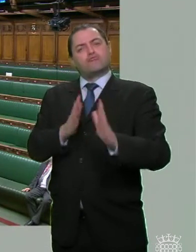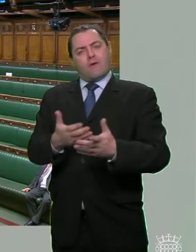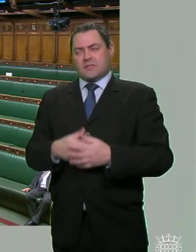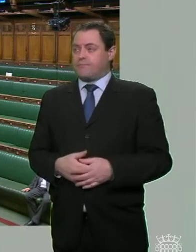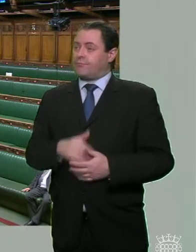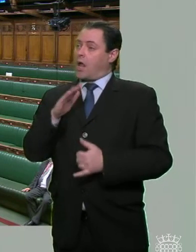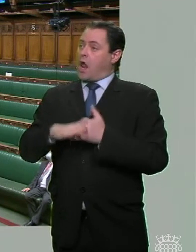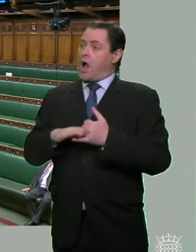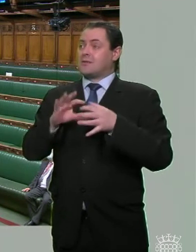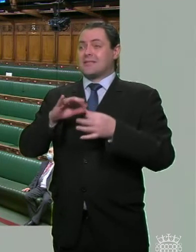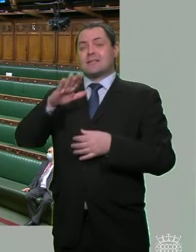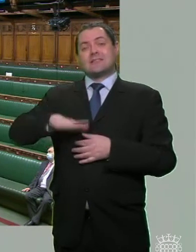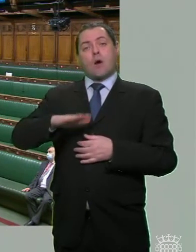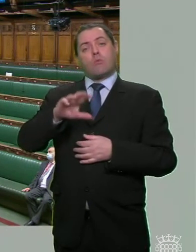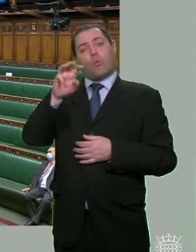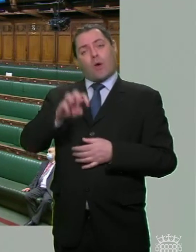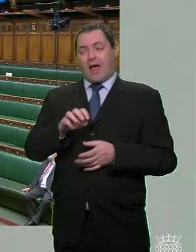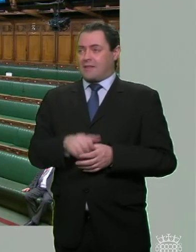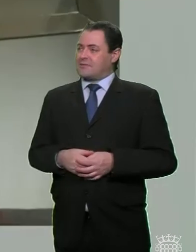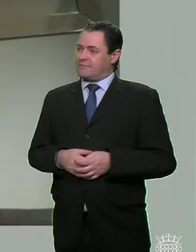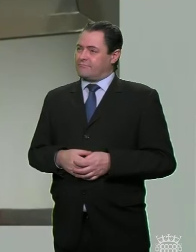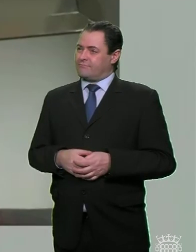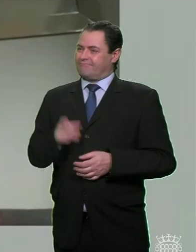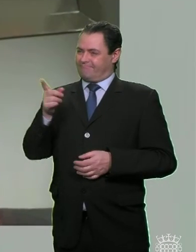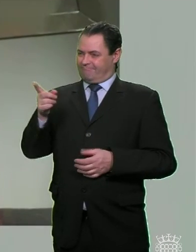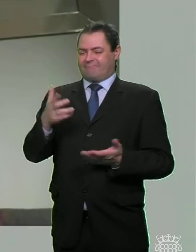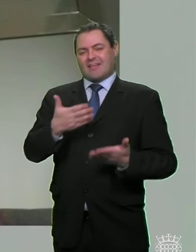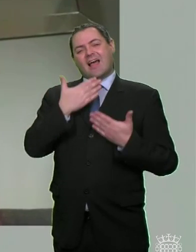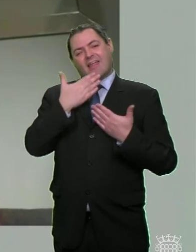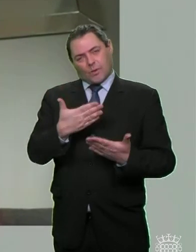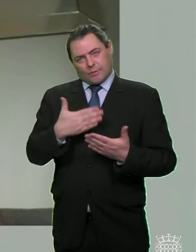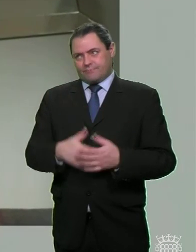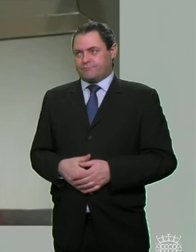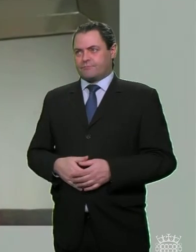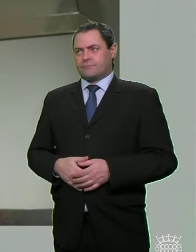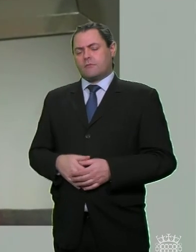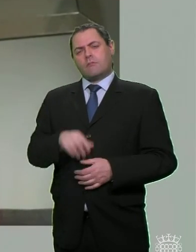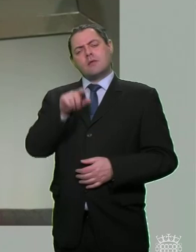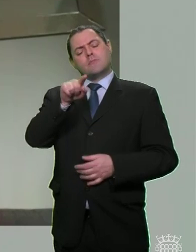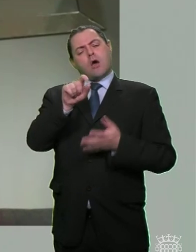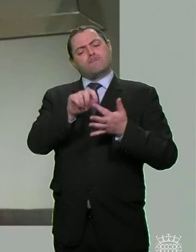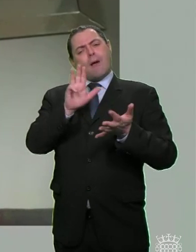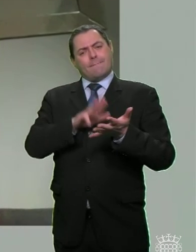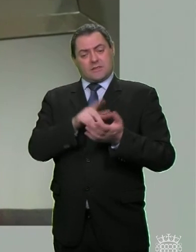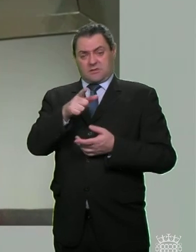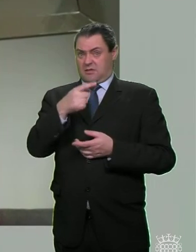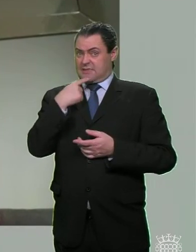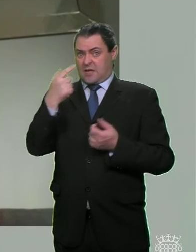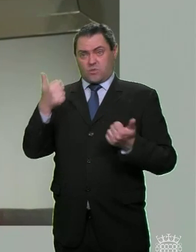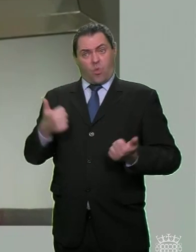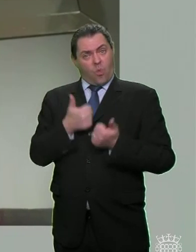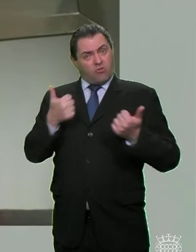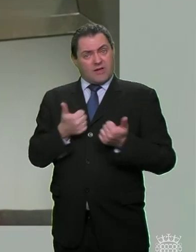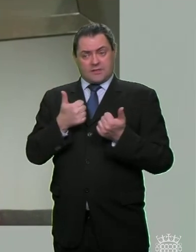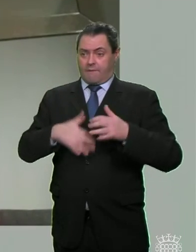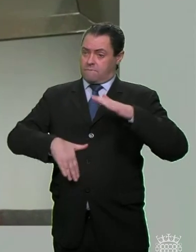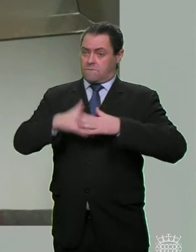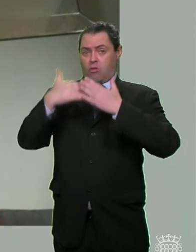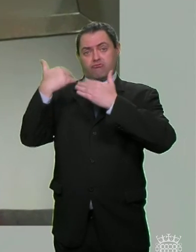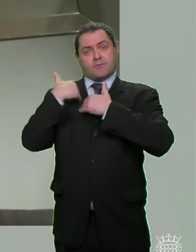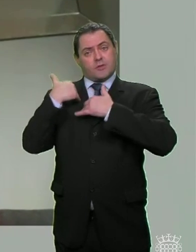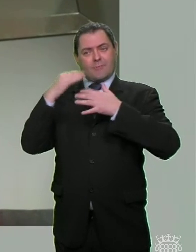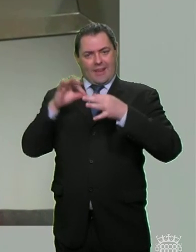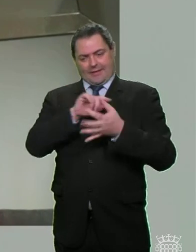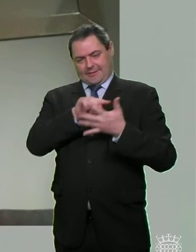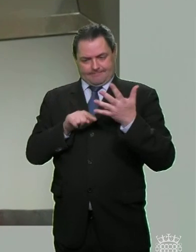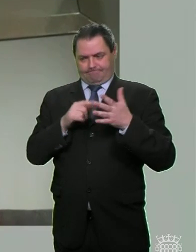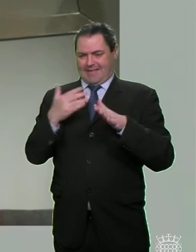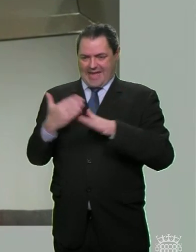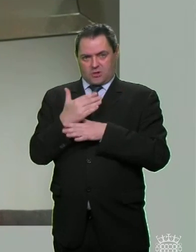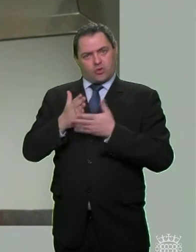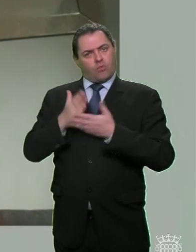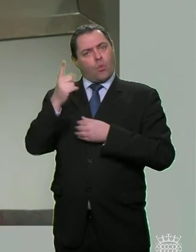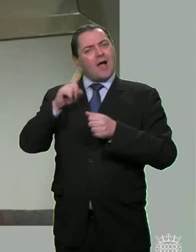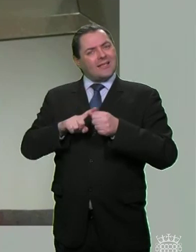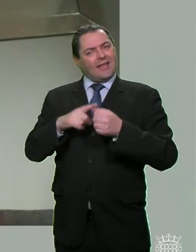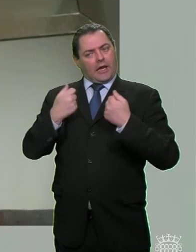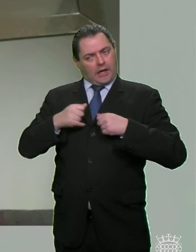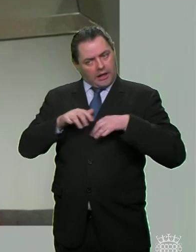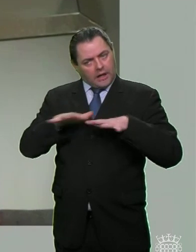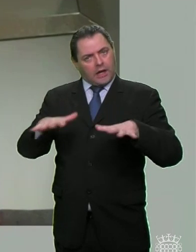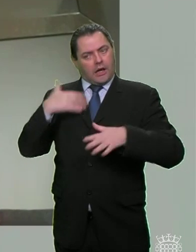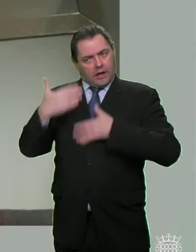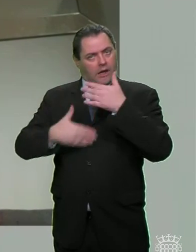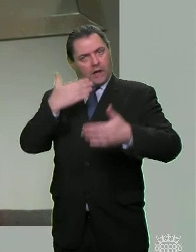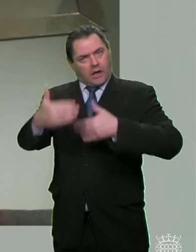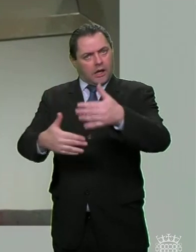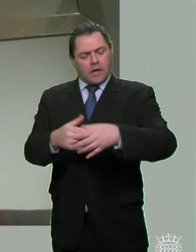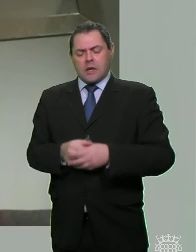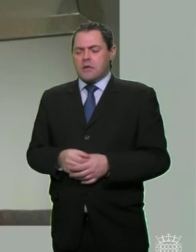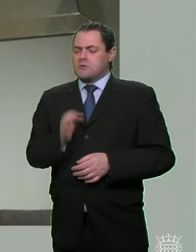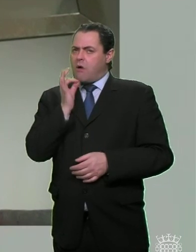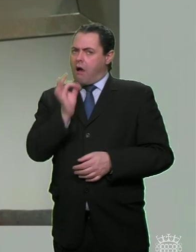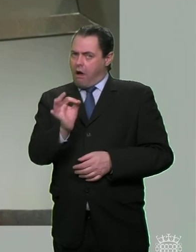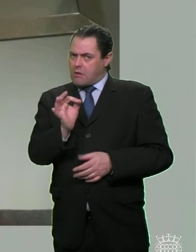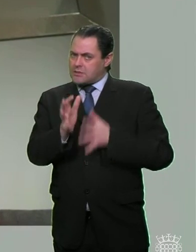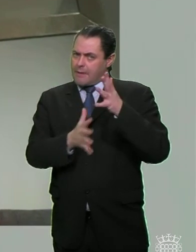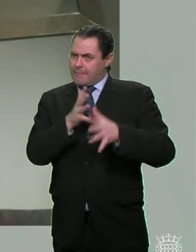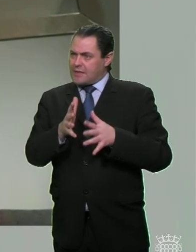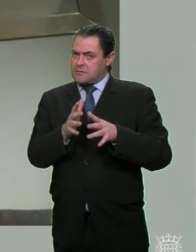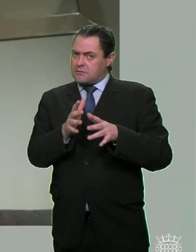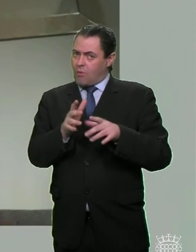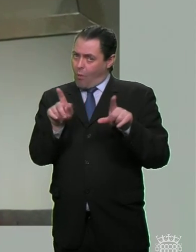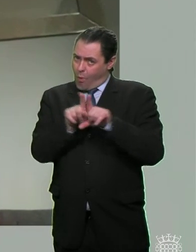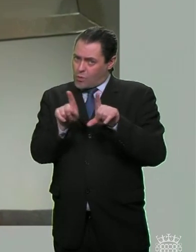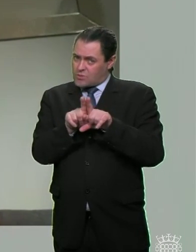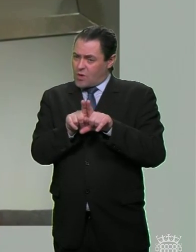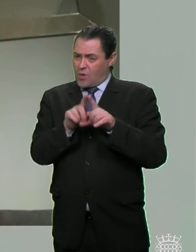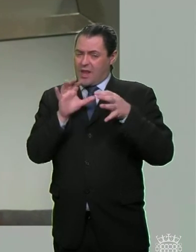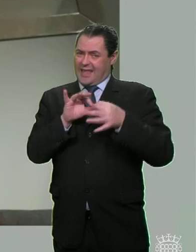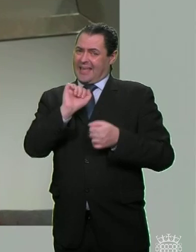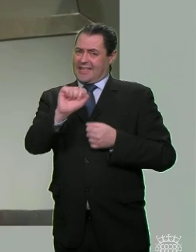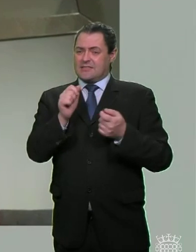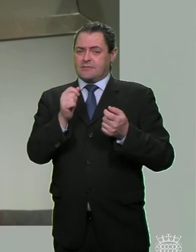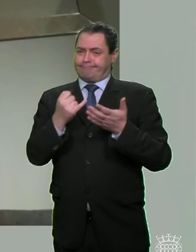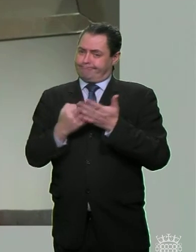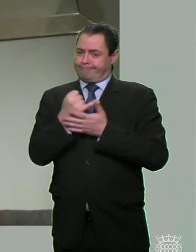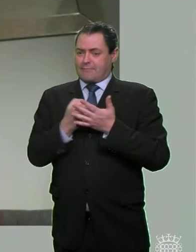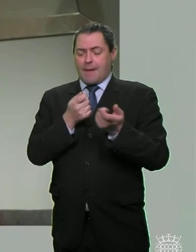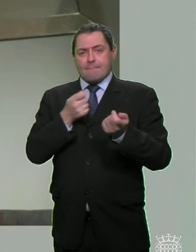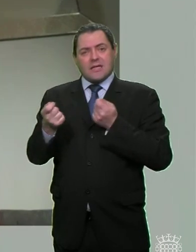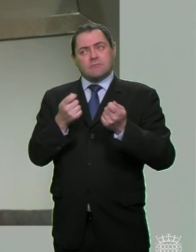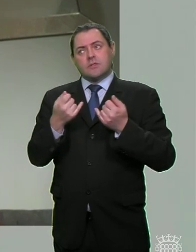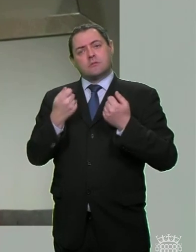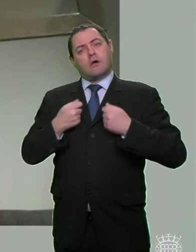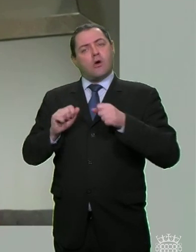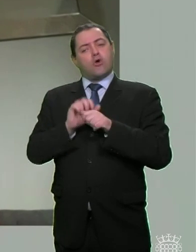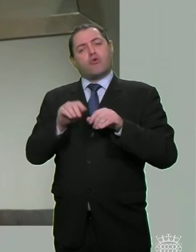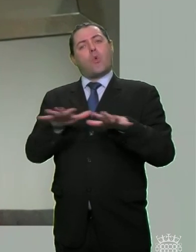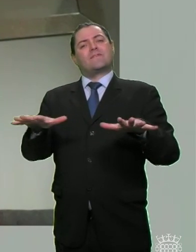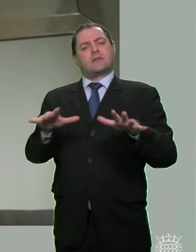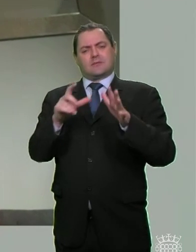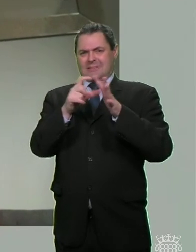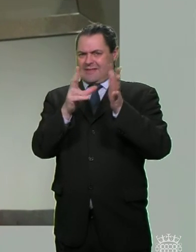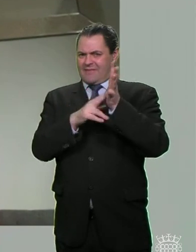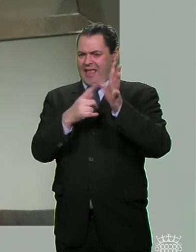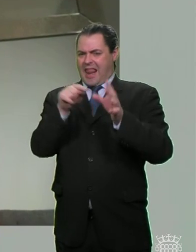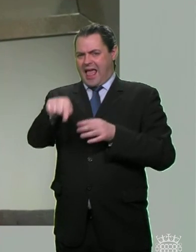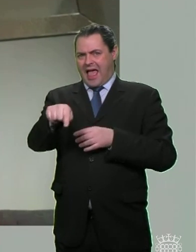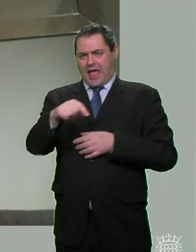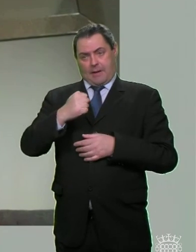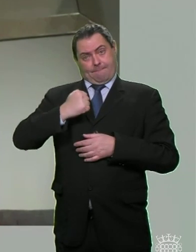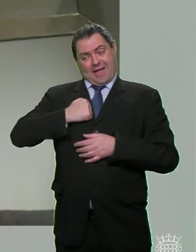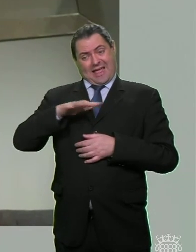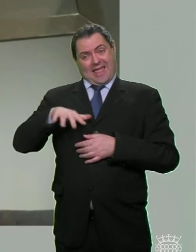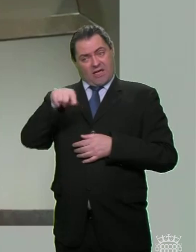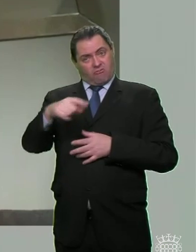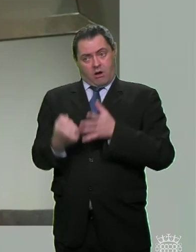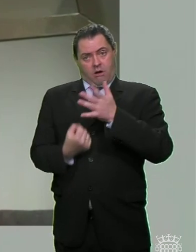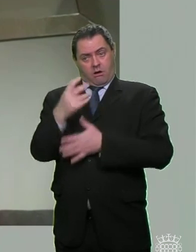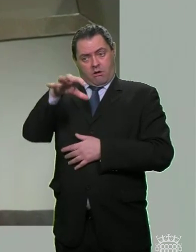Given that the Prime Minister has already said today that he will take full responsibility for all the actions his Government have taken during the pandemic, will he confirm that that will include the woeful and reckless management of the covid outbreak at the Driver and Vehicle Licensing Agency sites—Government sites—in my constituency?